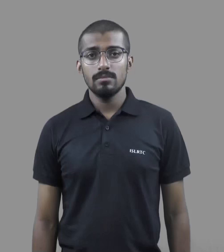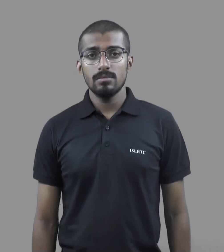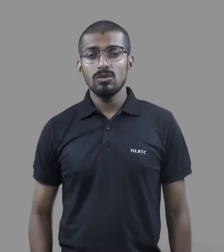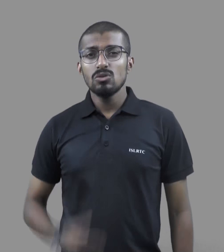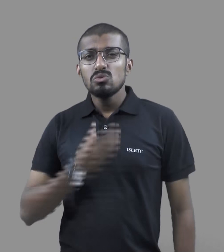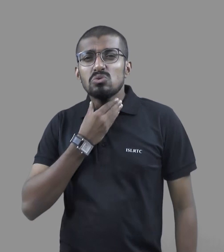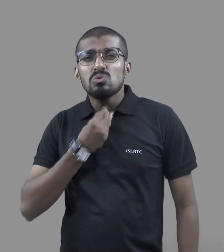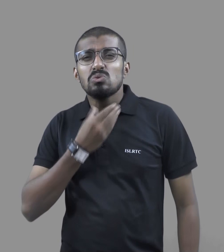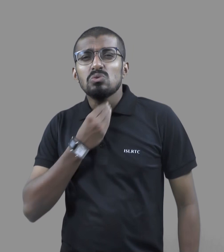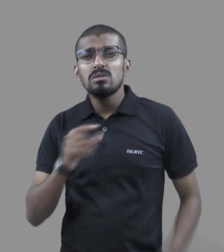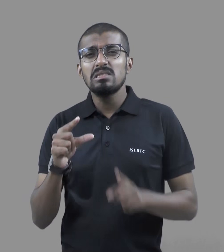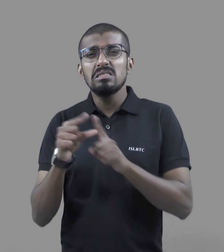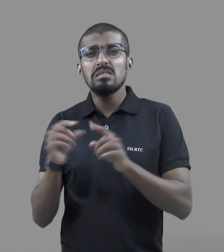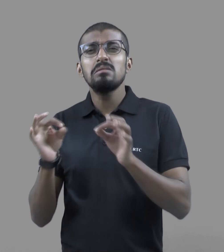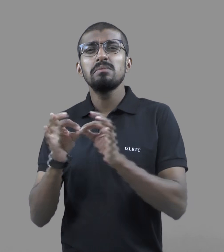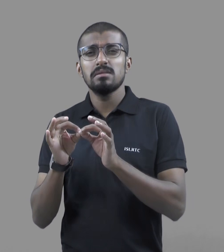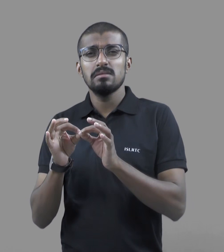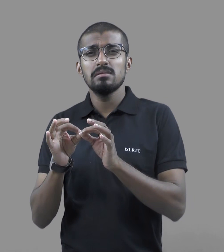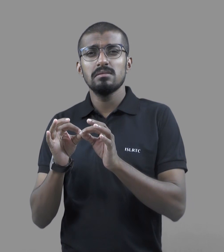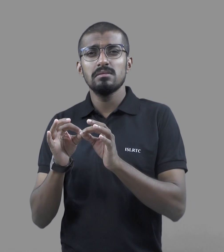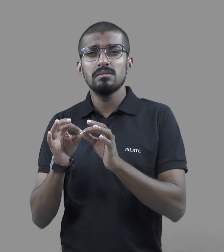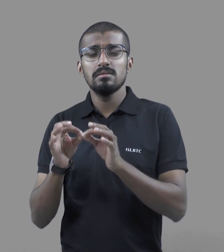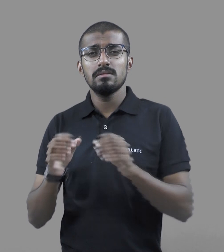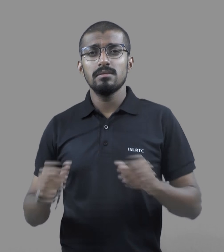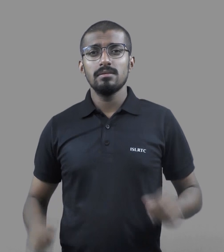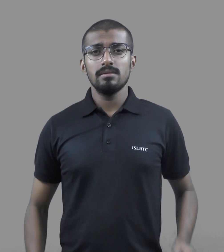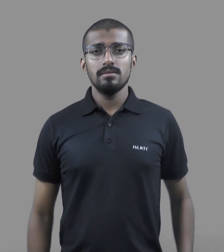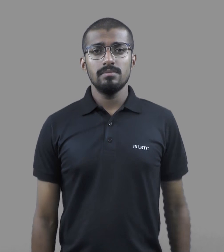Diabetes